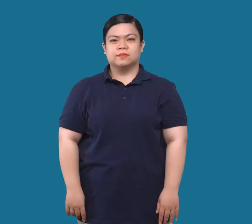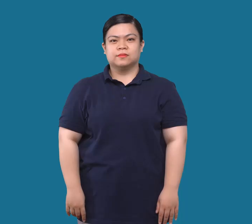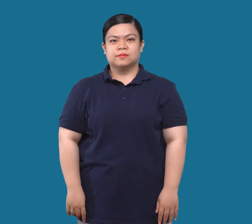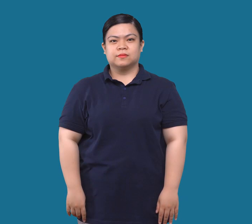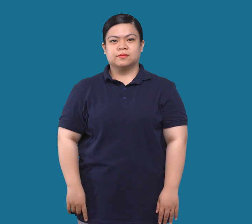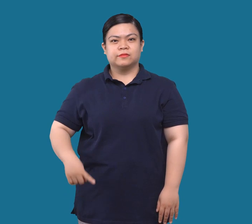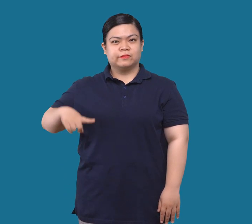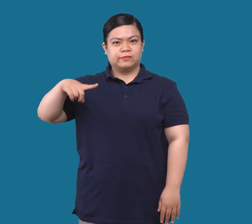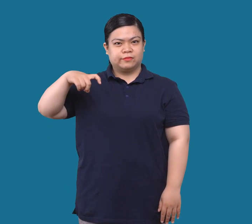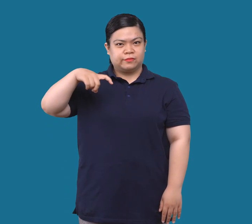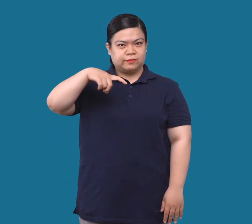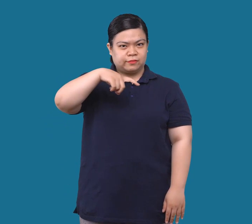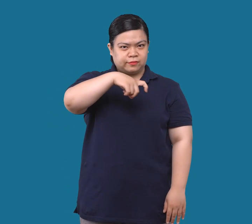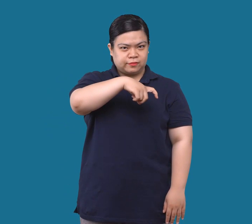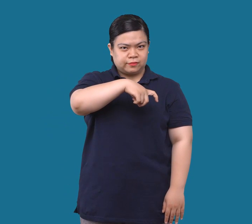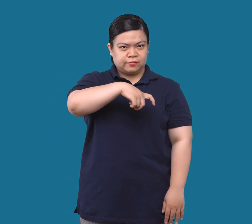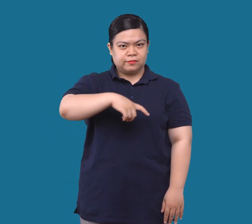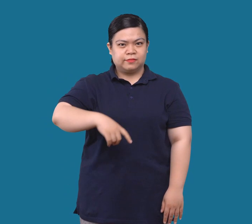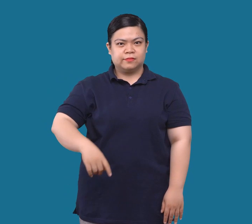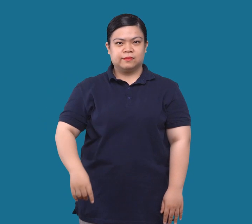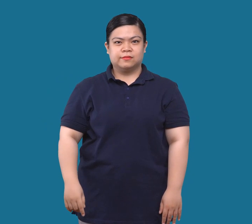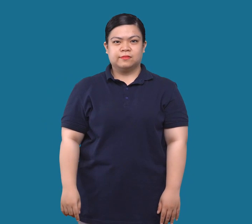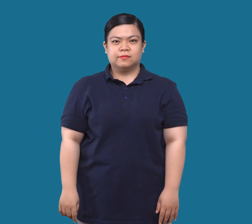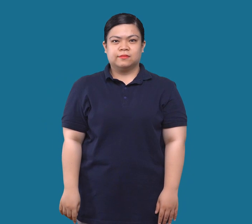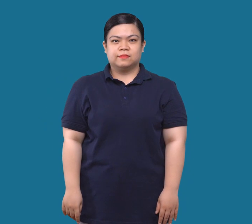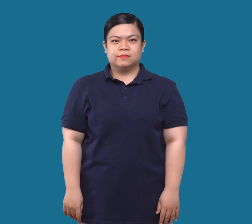sâu bọ